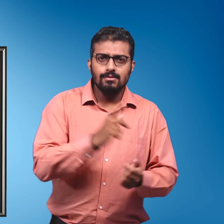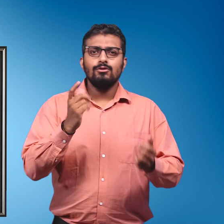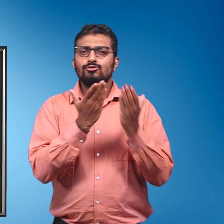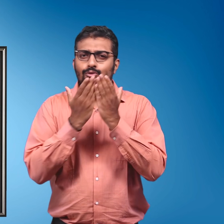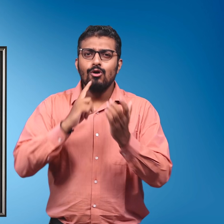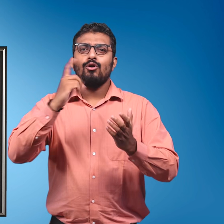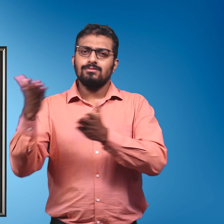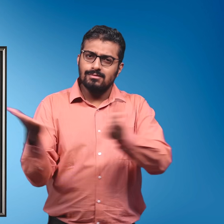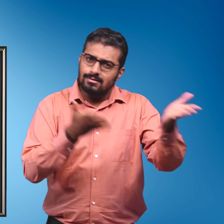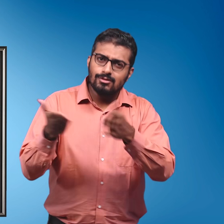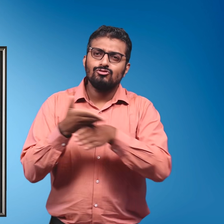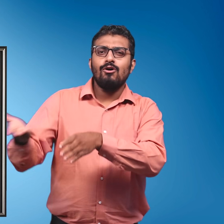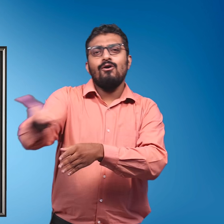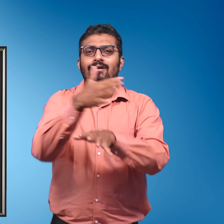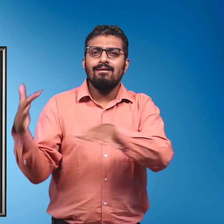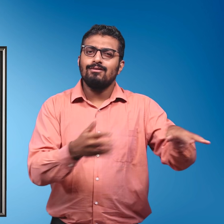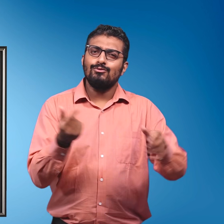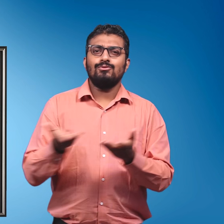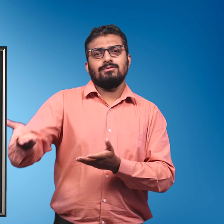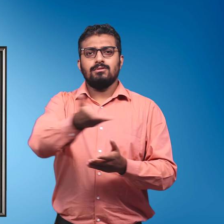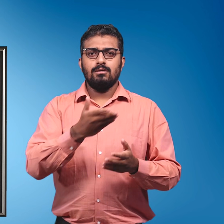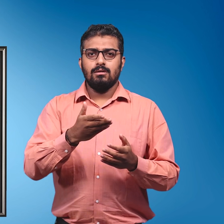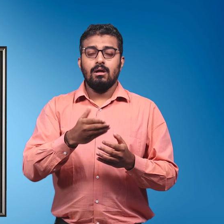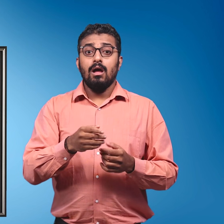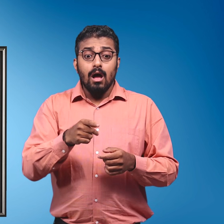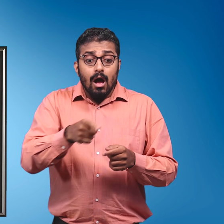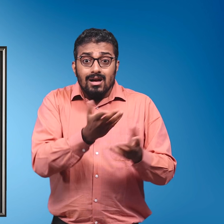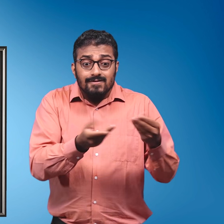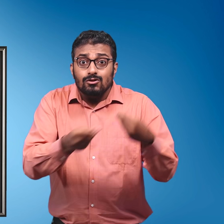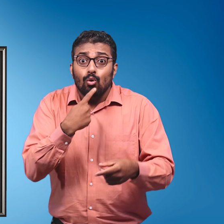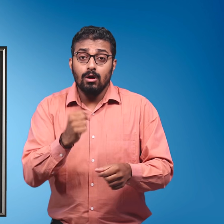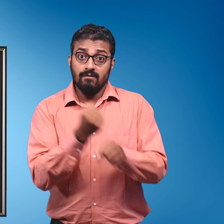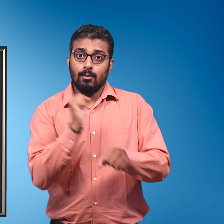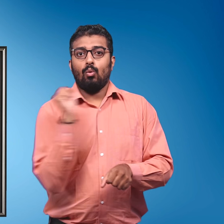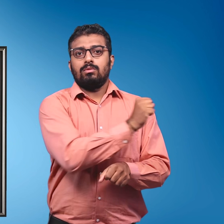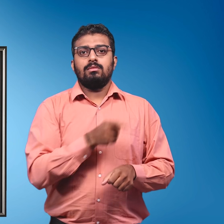The responsibility to provide public facilities is of the government.